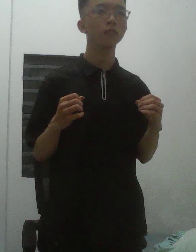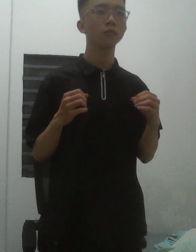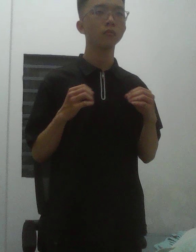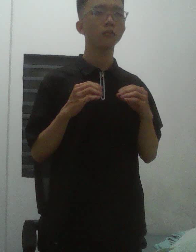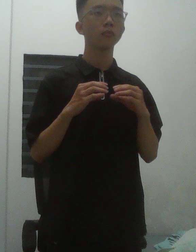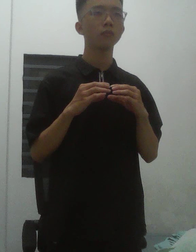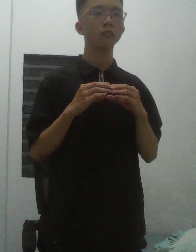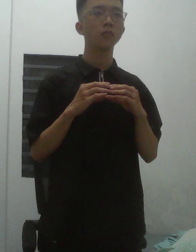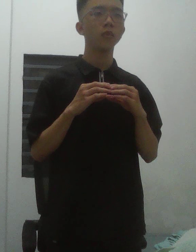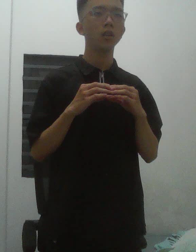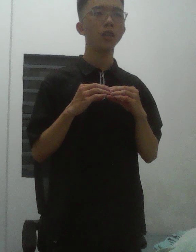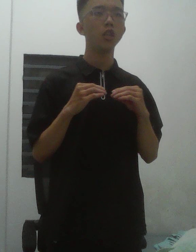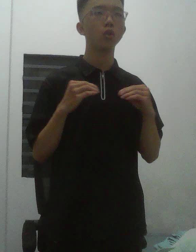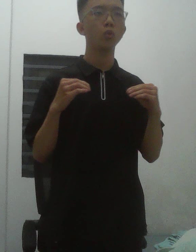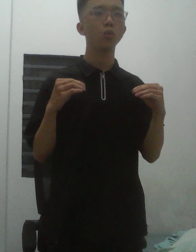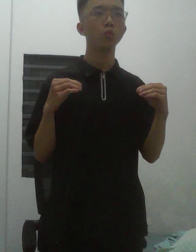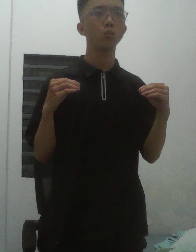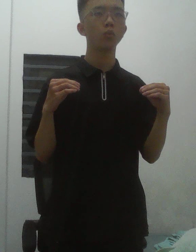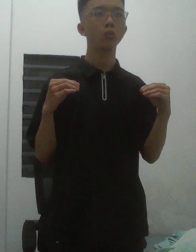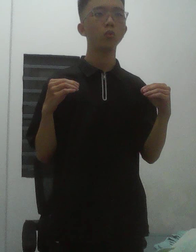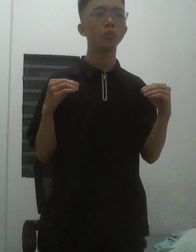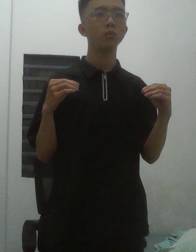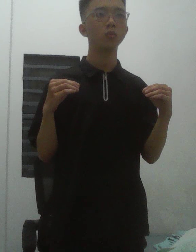nhieu